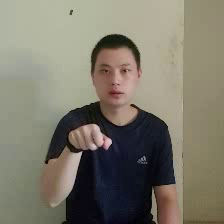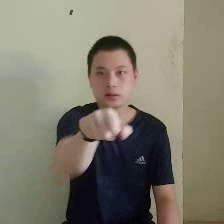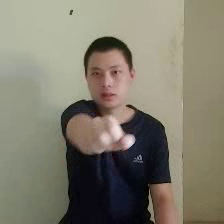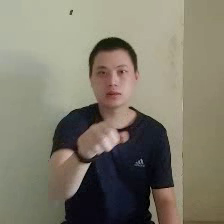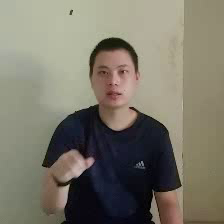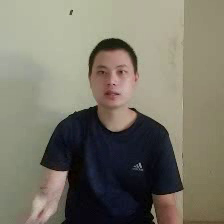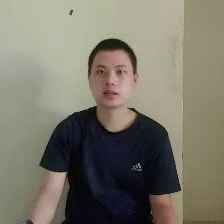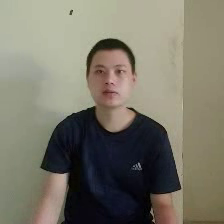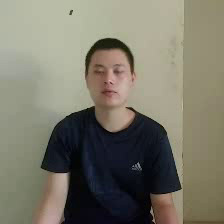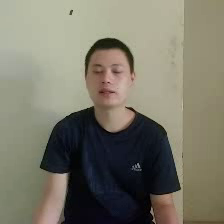Phỏng vấn